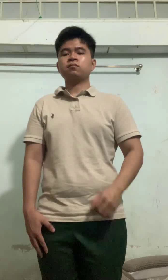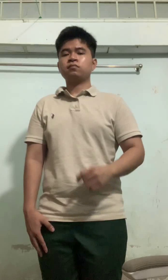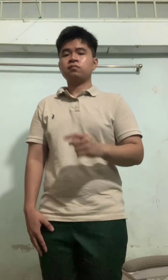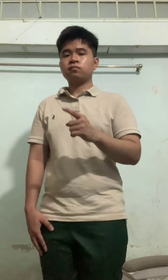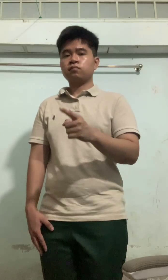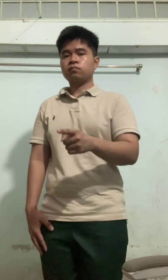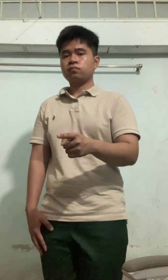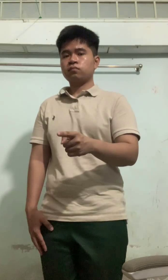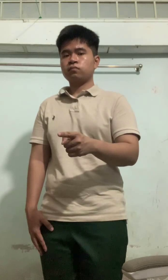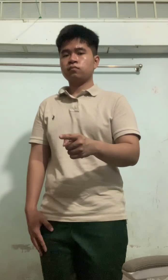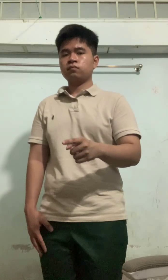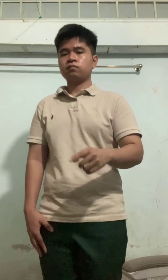ban